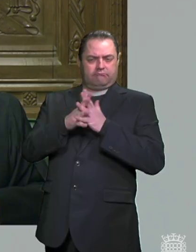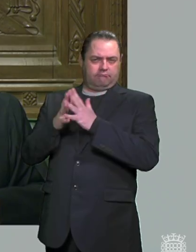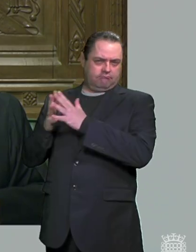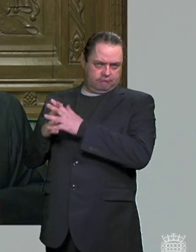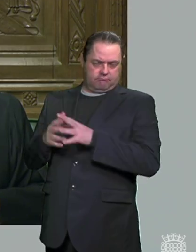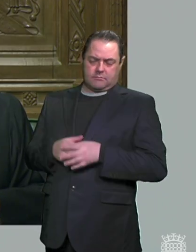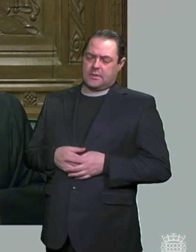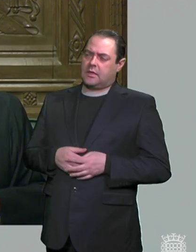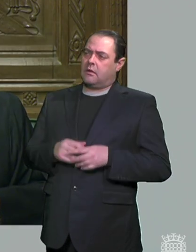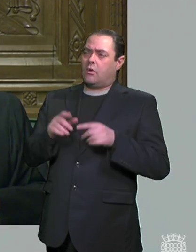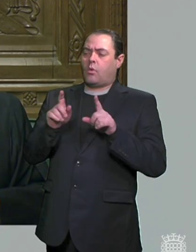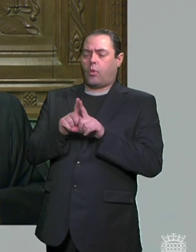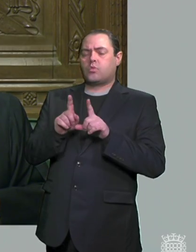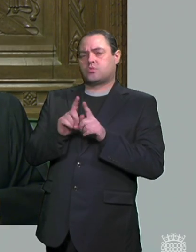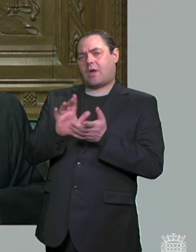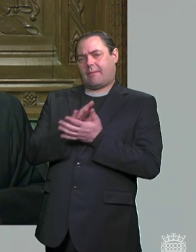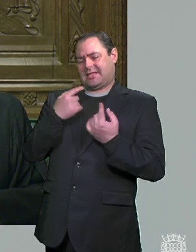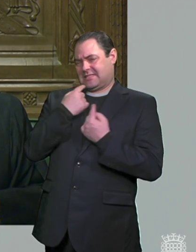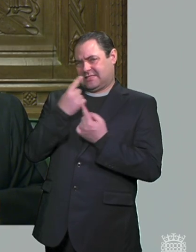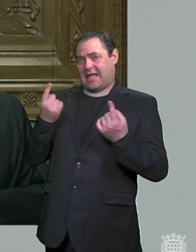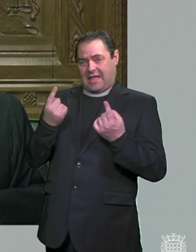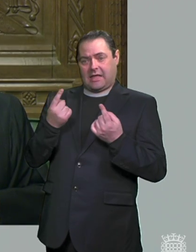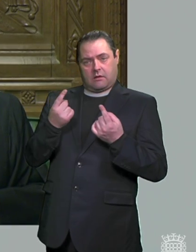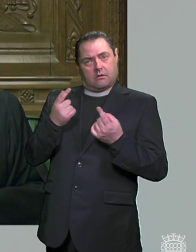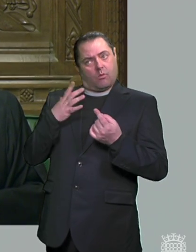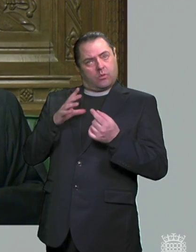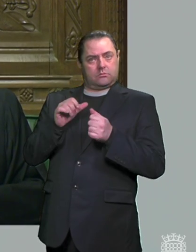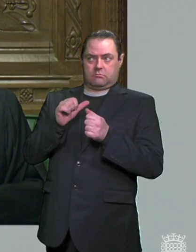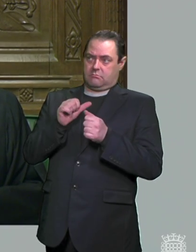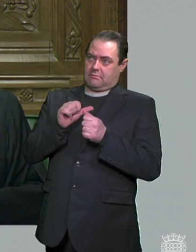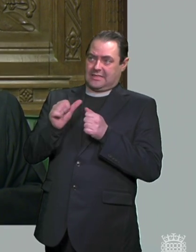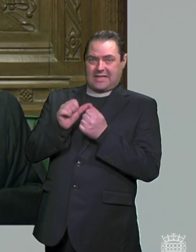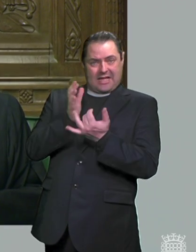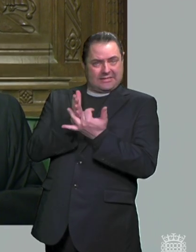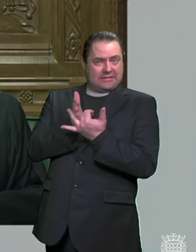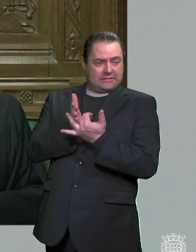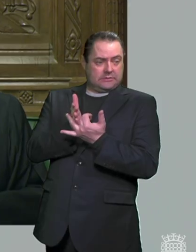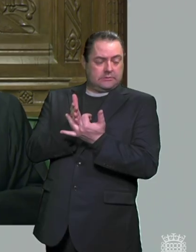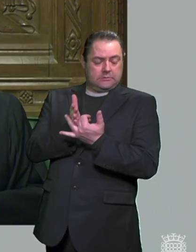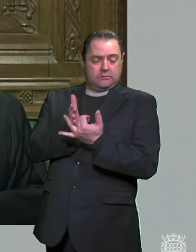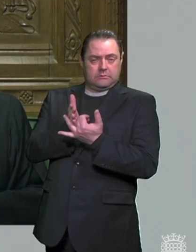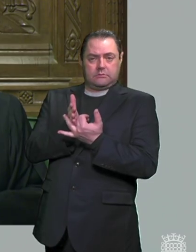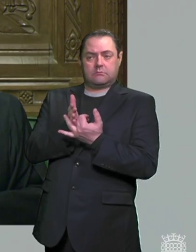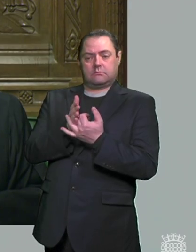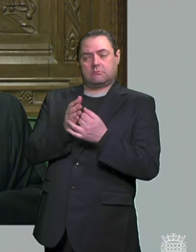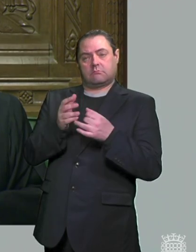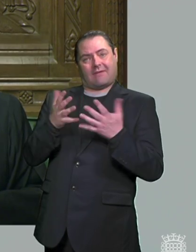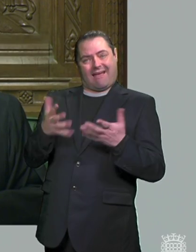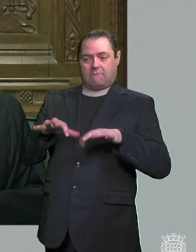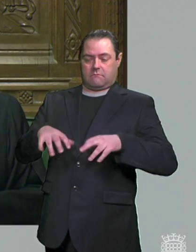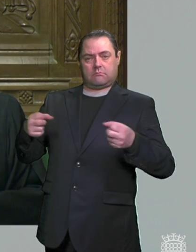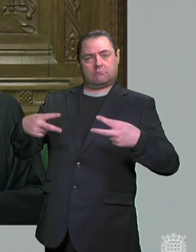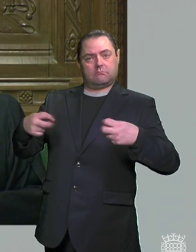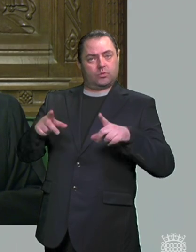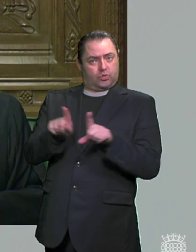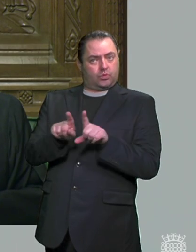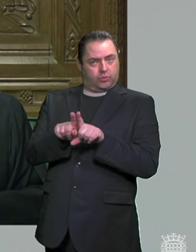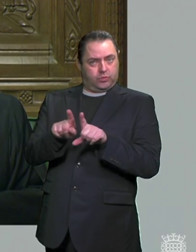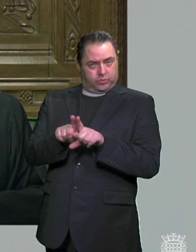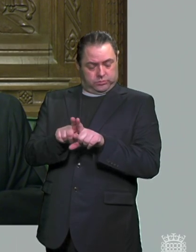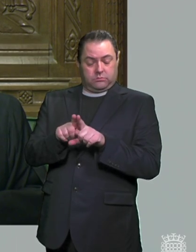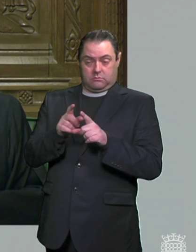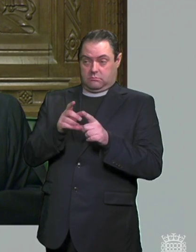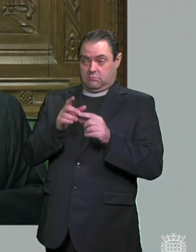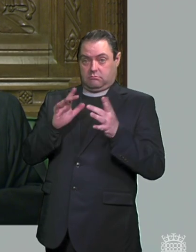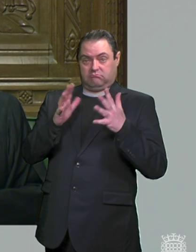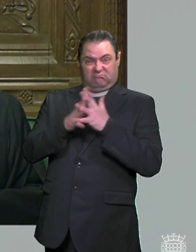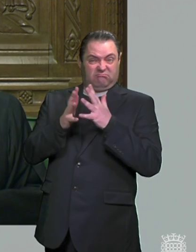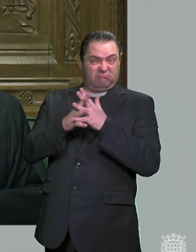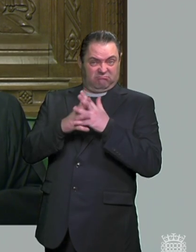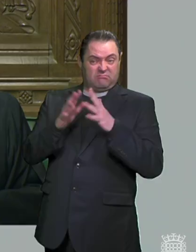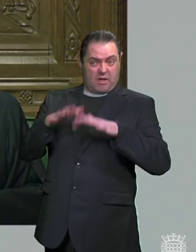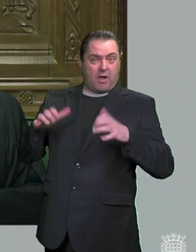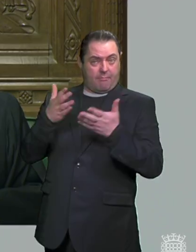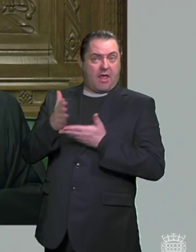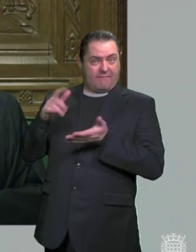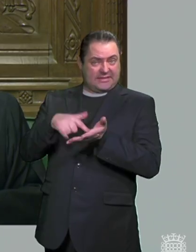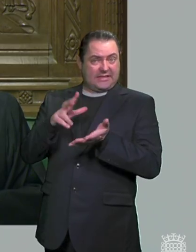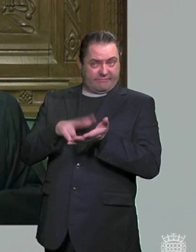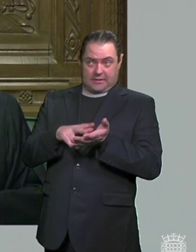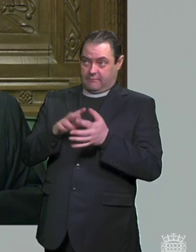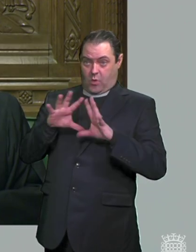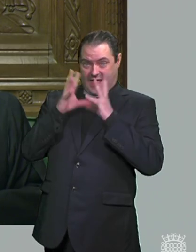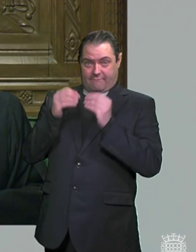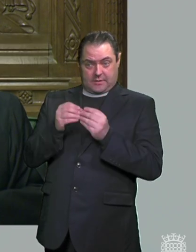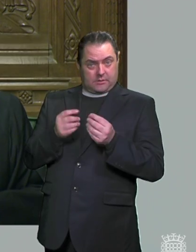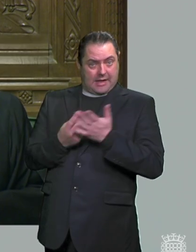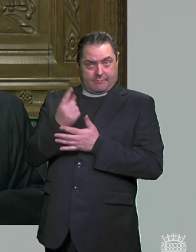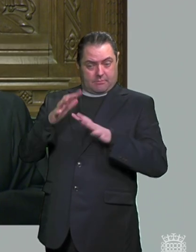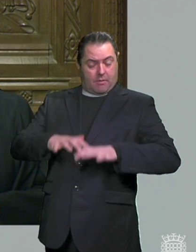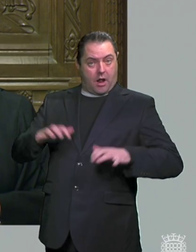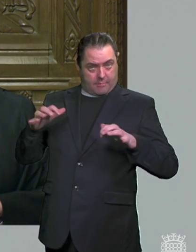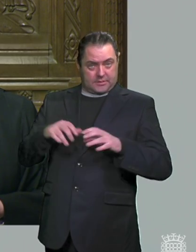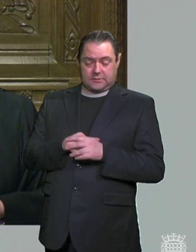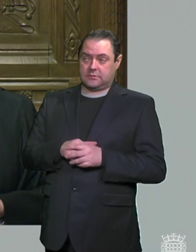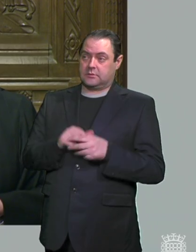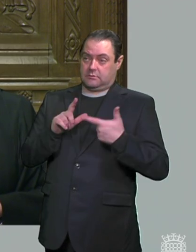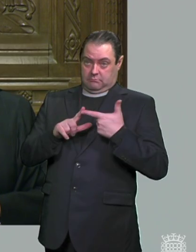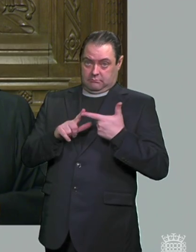I am also pleased to announce that, as part of our efforts to make our activities as accessible as possible, live subtitles are also now available on parliamentlive.tv for all proceedings in this Chamber.